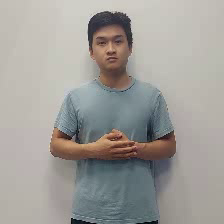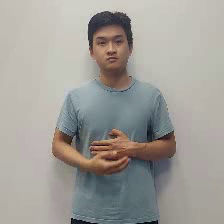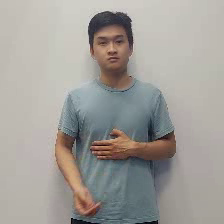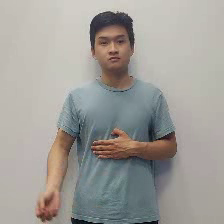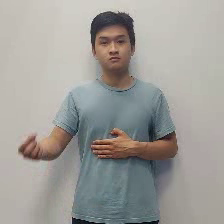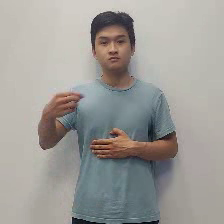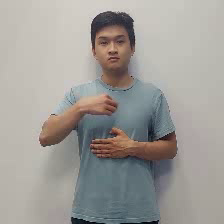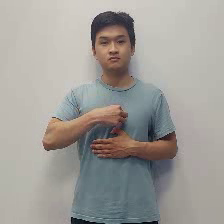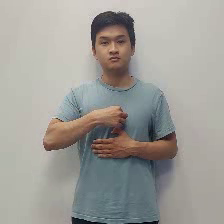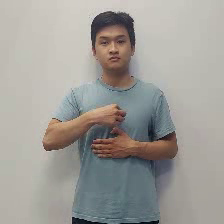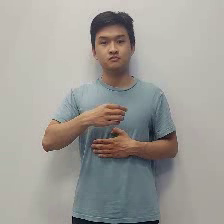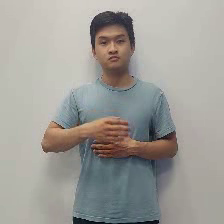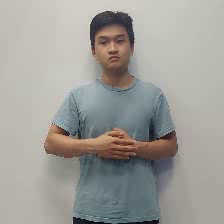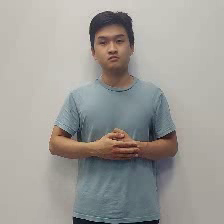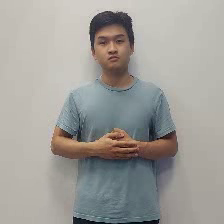Tôi